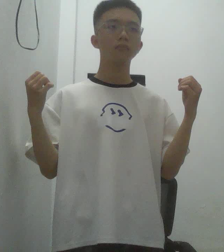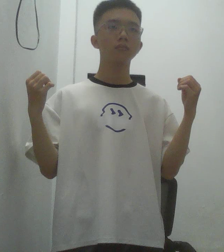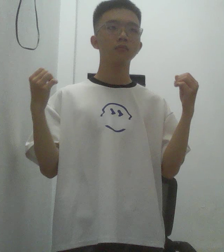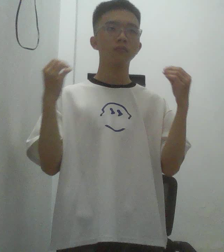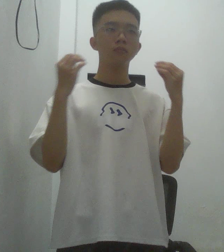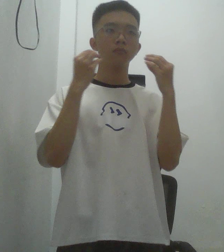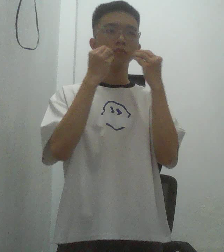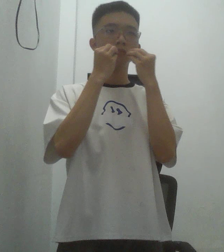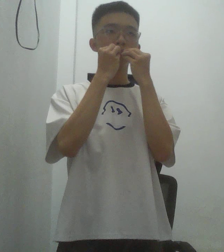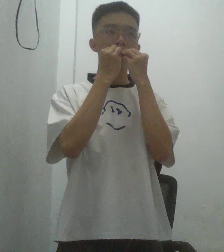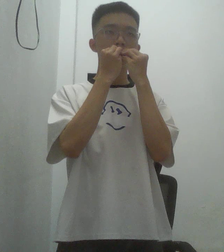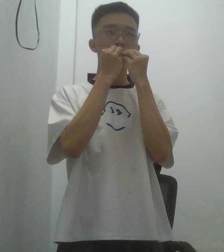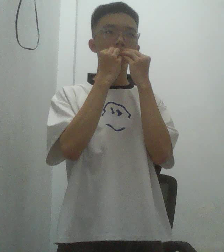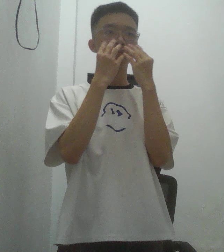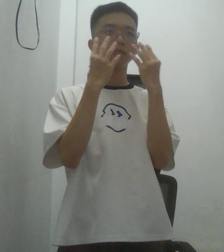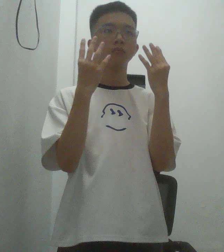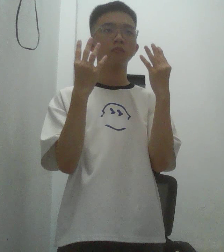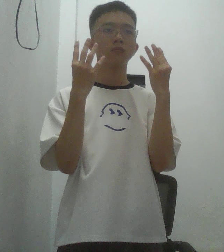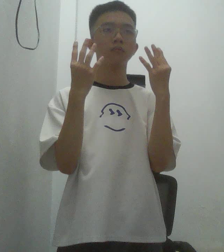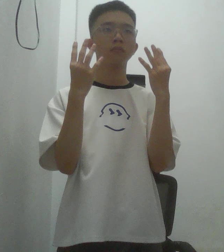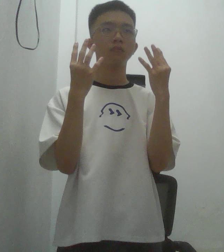cam on